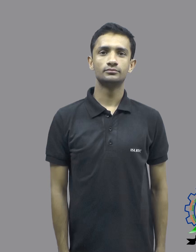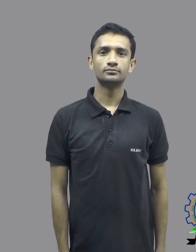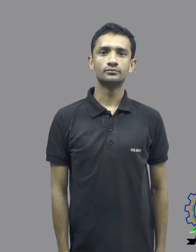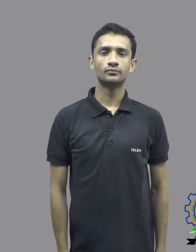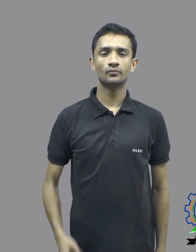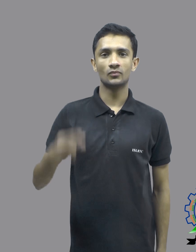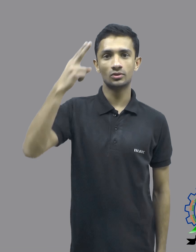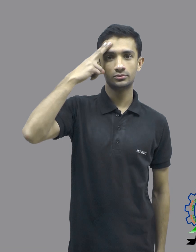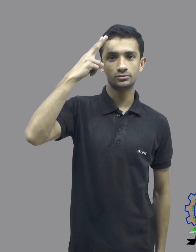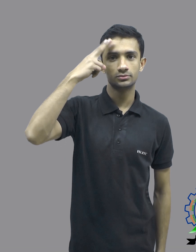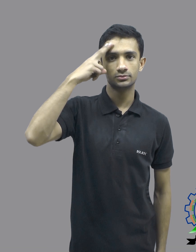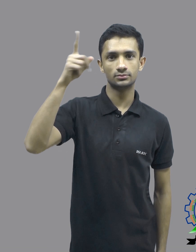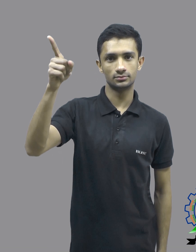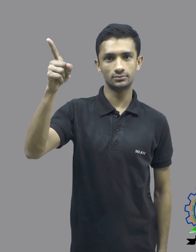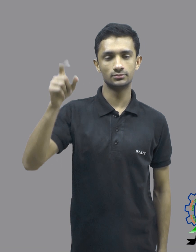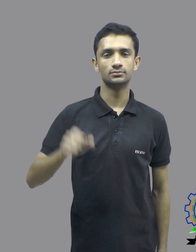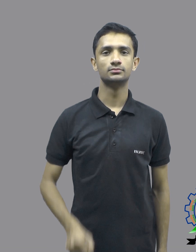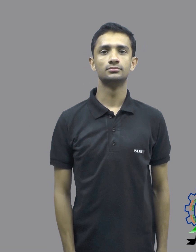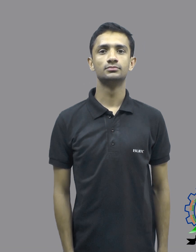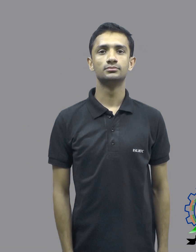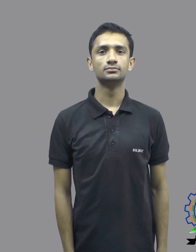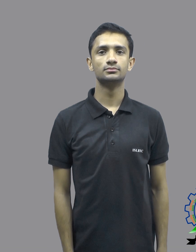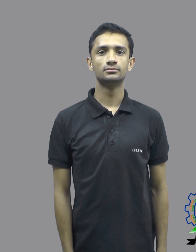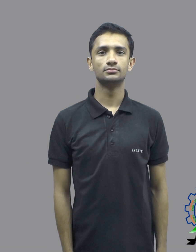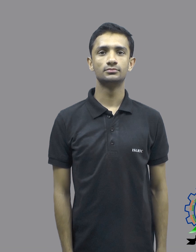Shillong